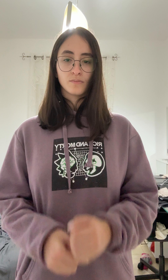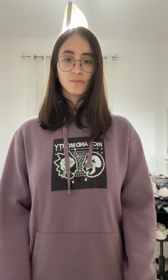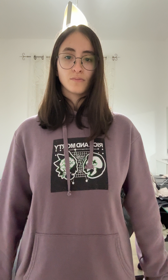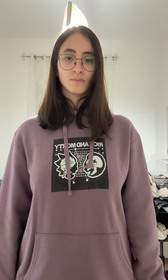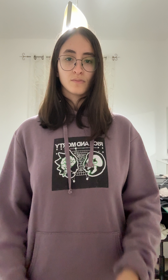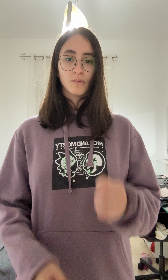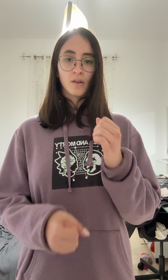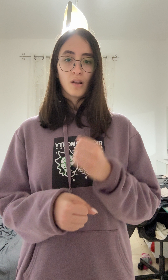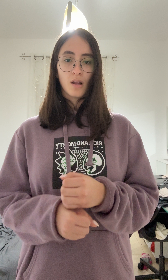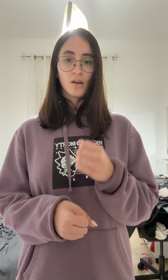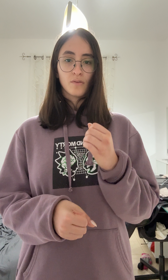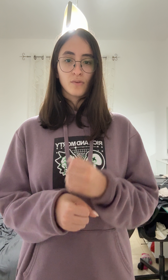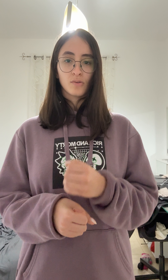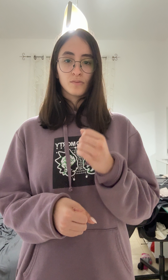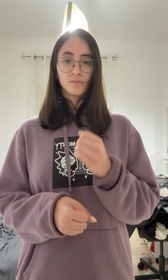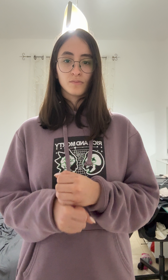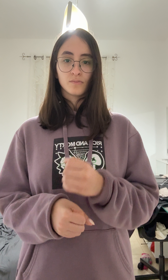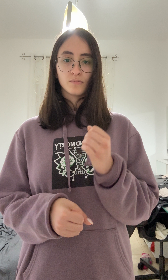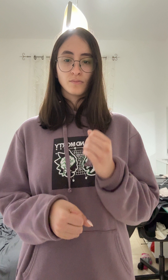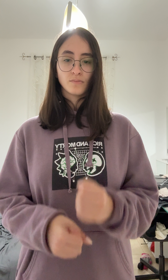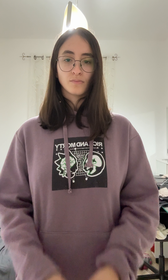לעבוד